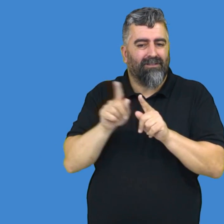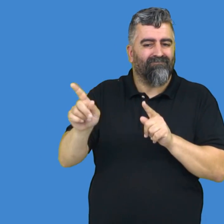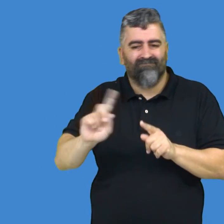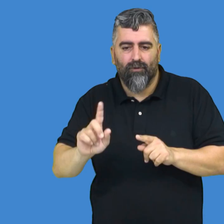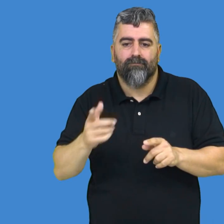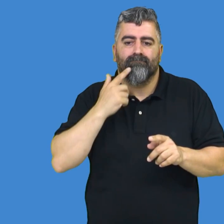no